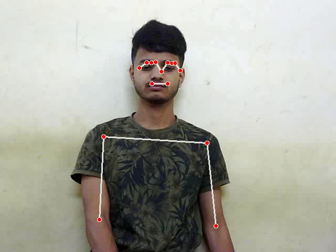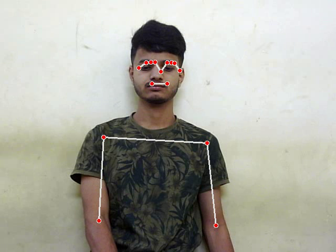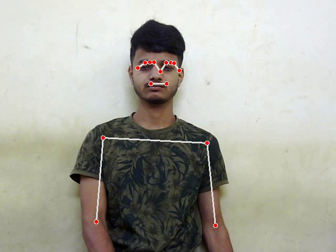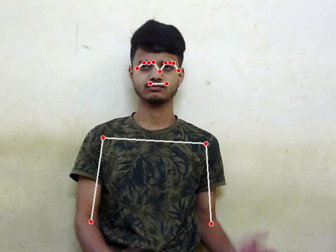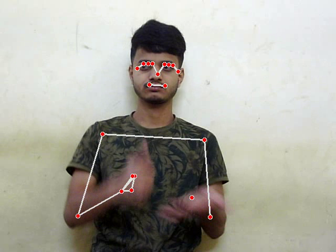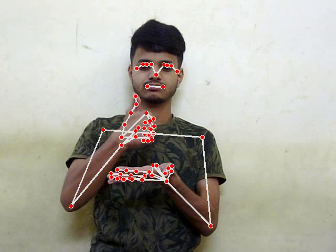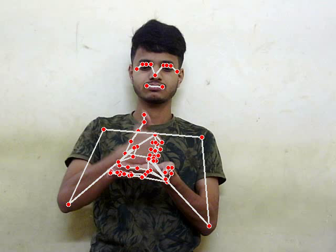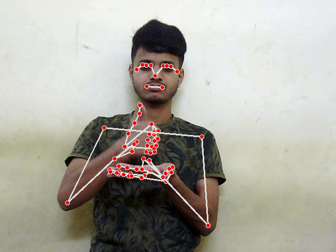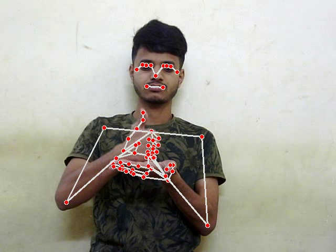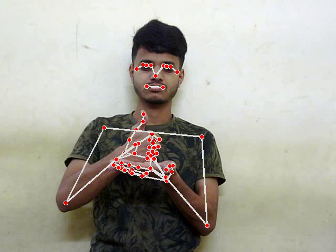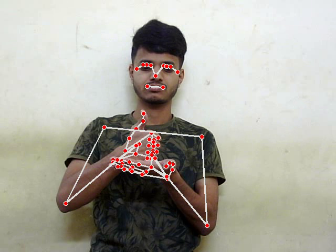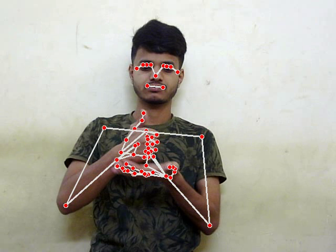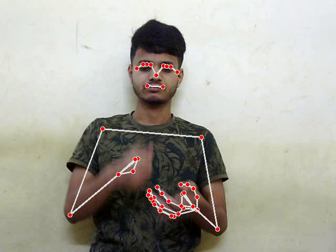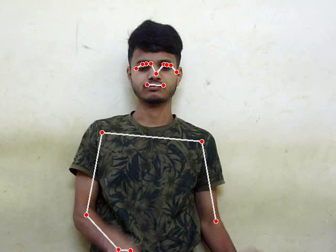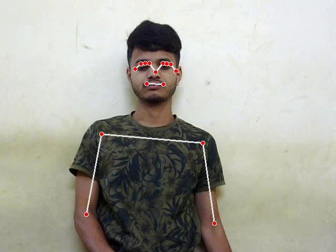help